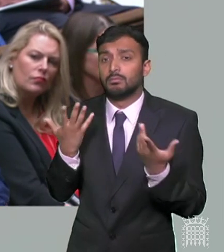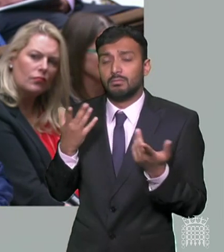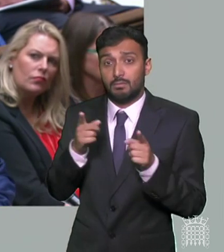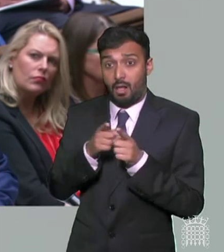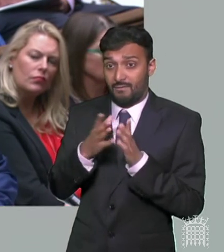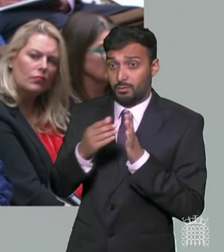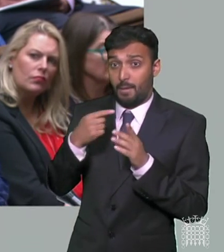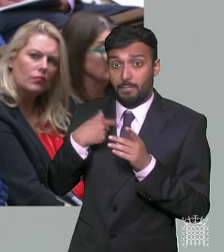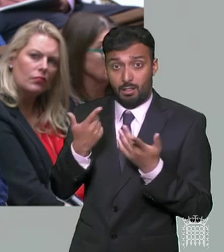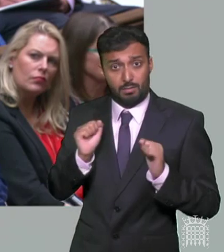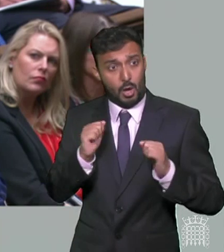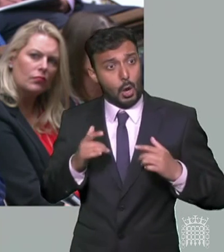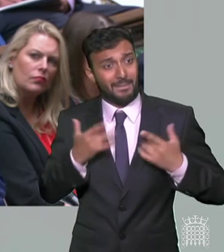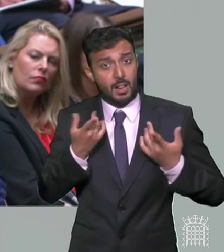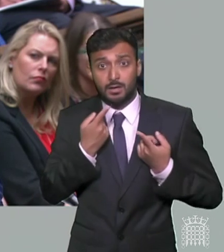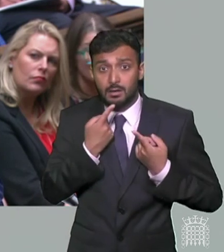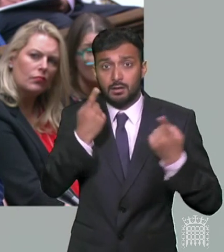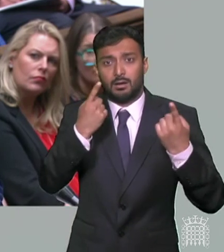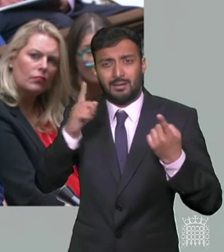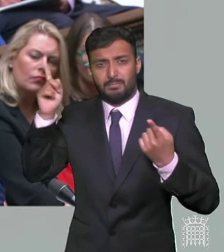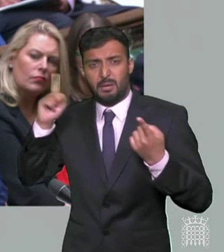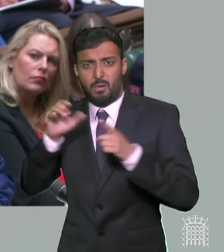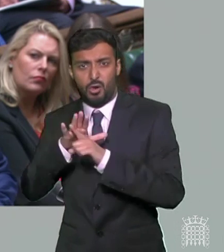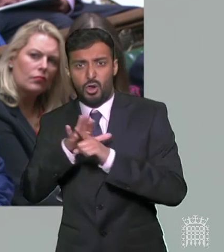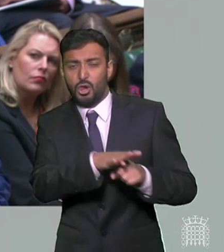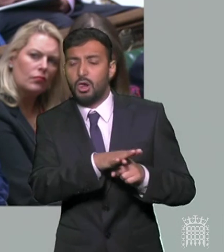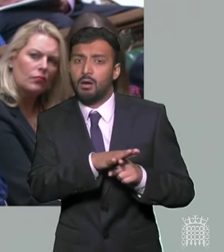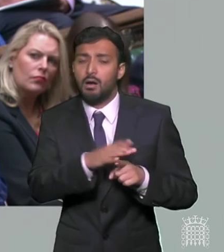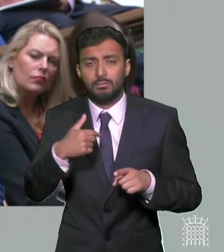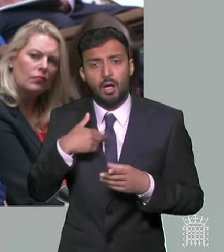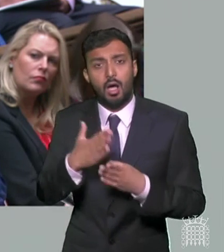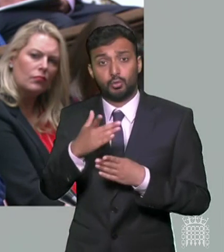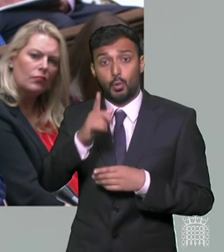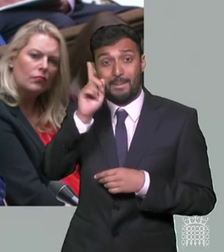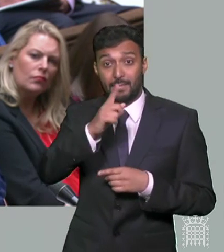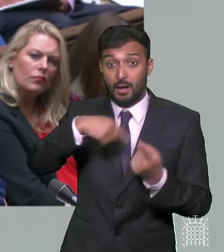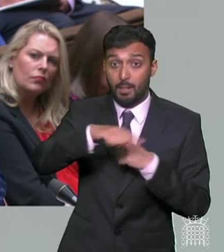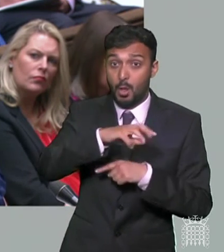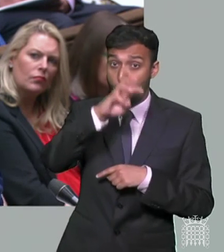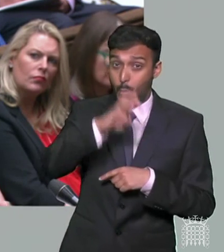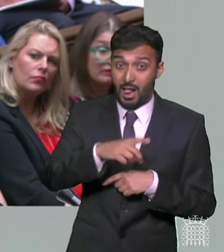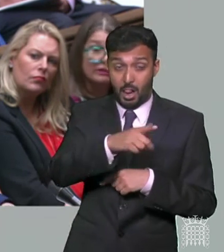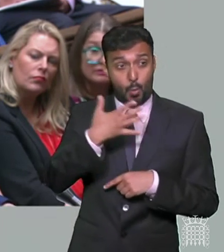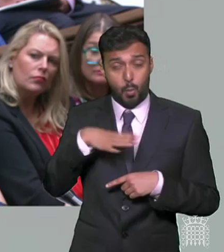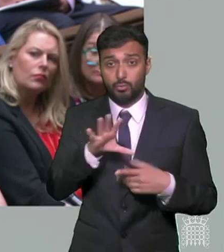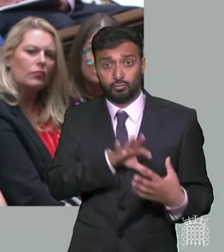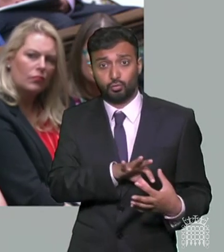The people of Wales—this is true across the country—will also want to join us in making sure that we can deport more foreign national offenders.